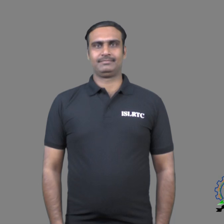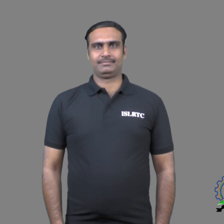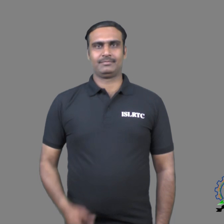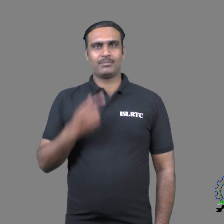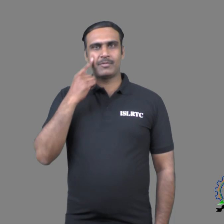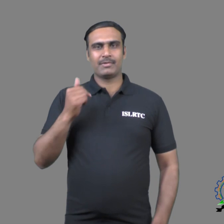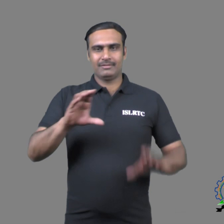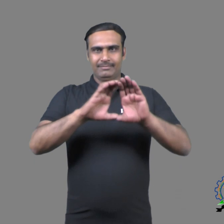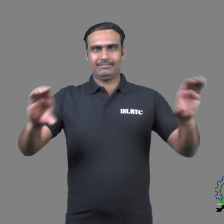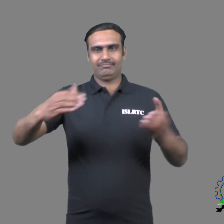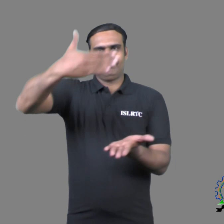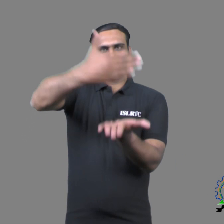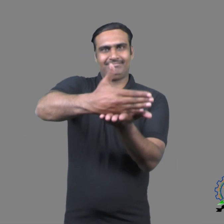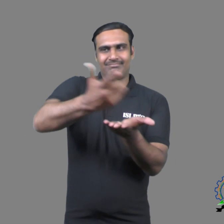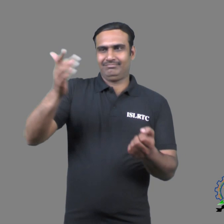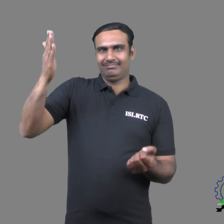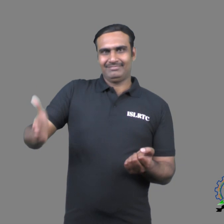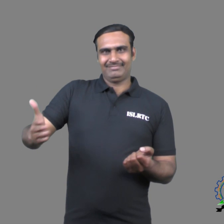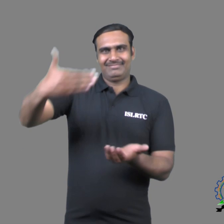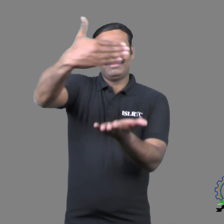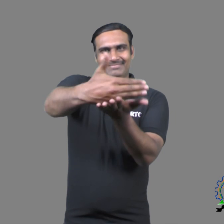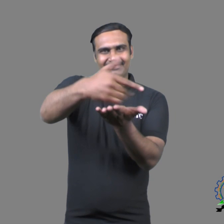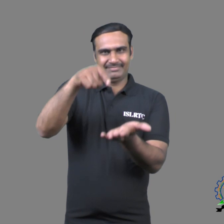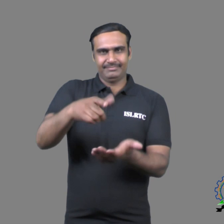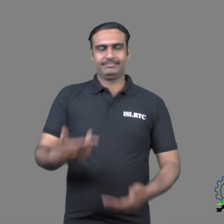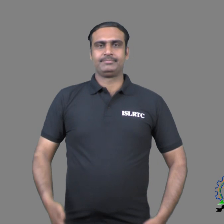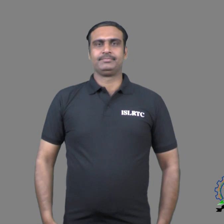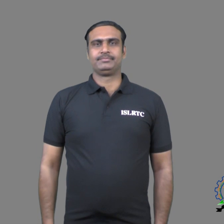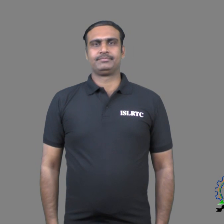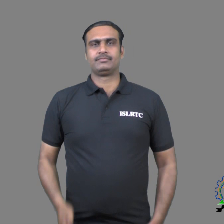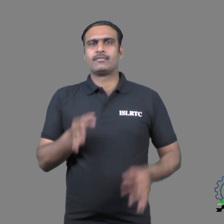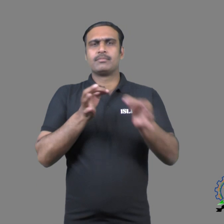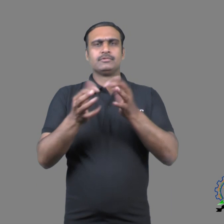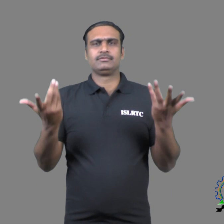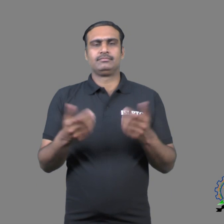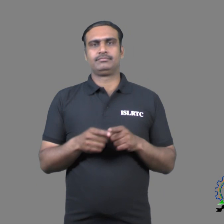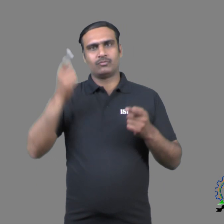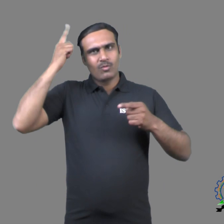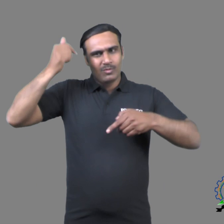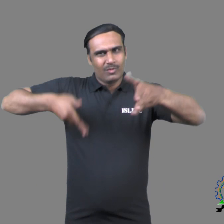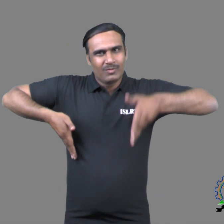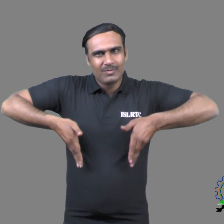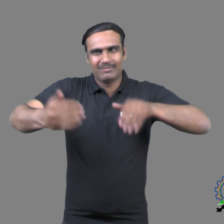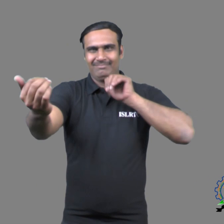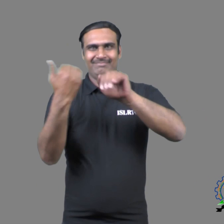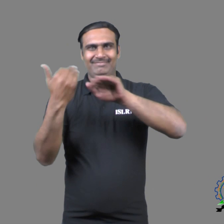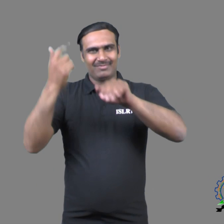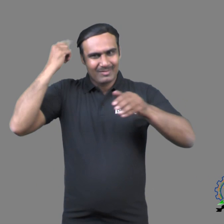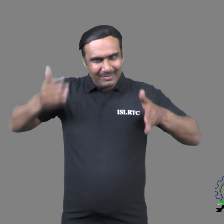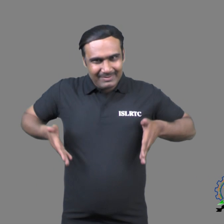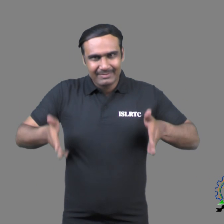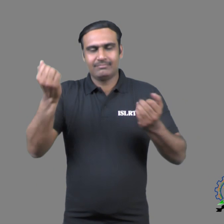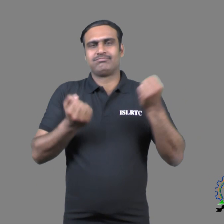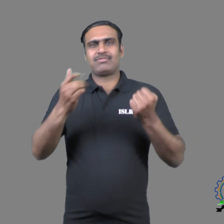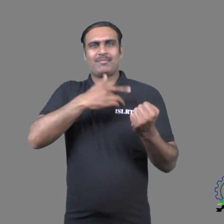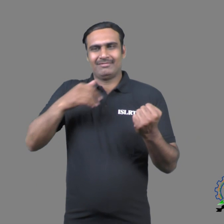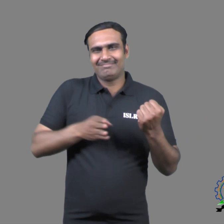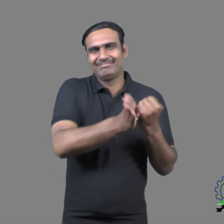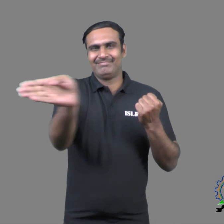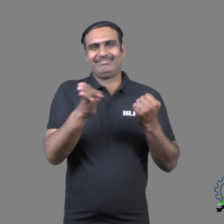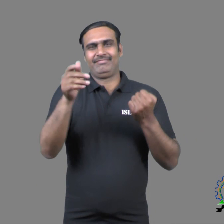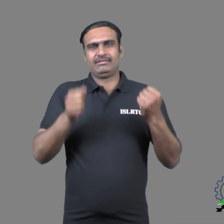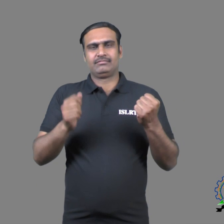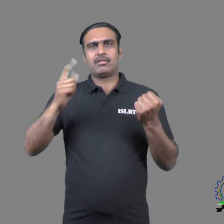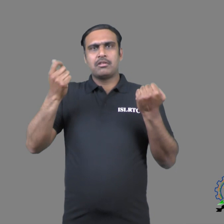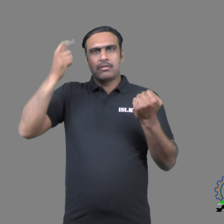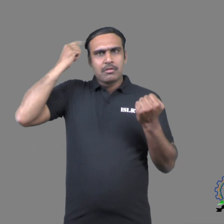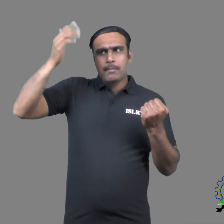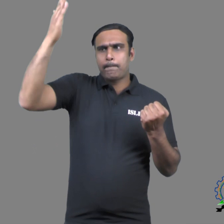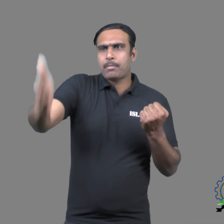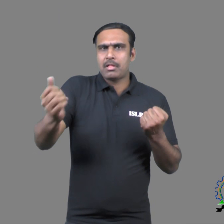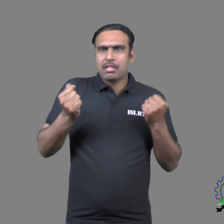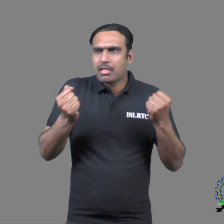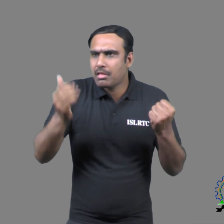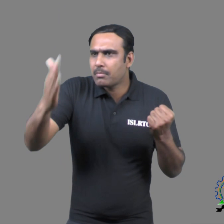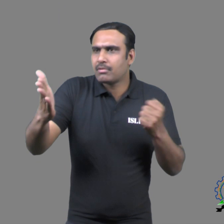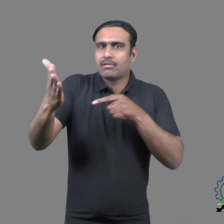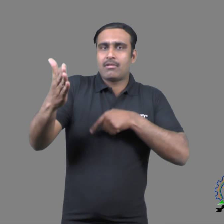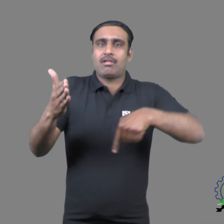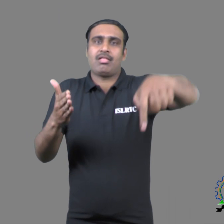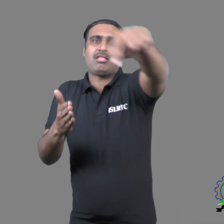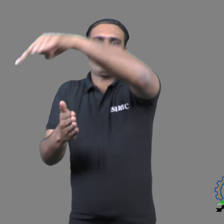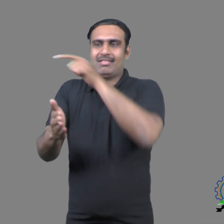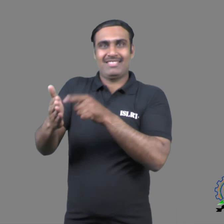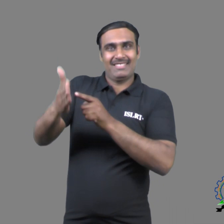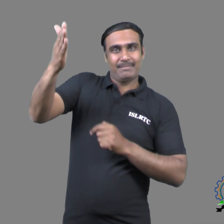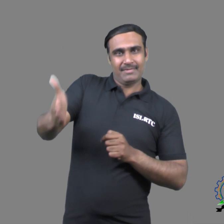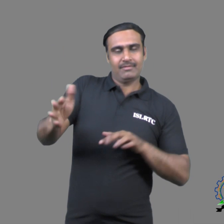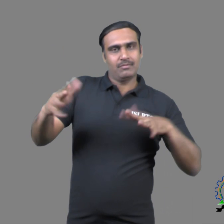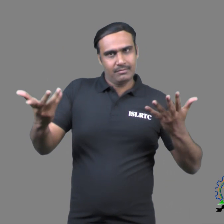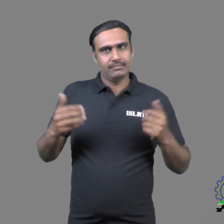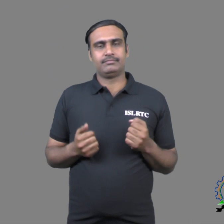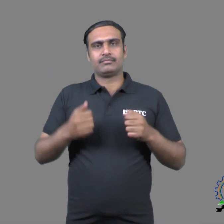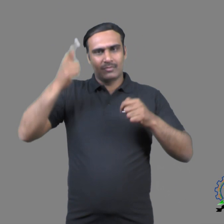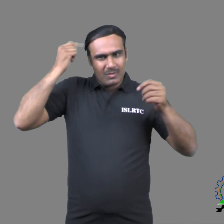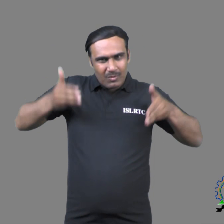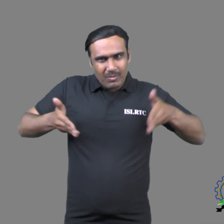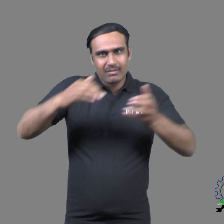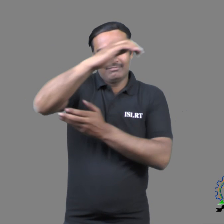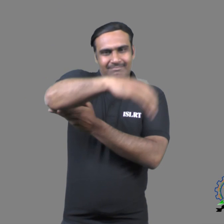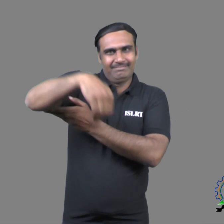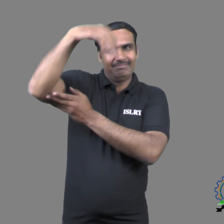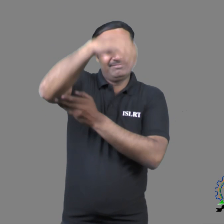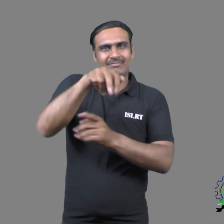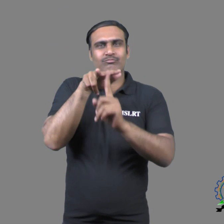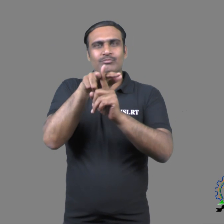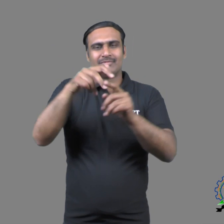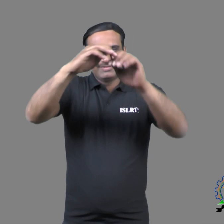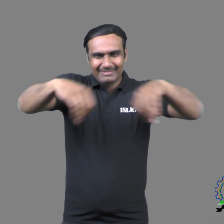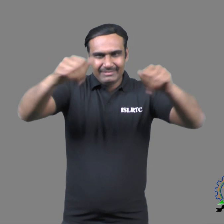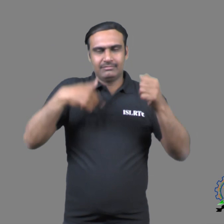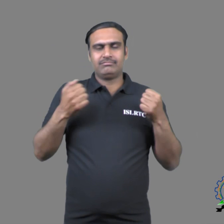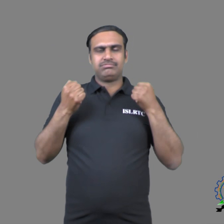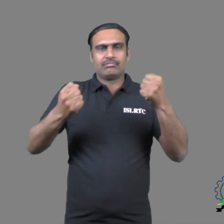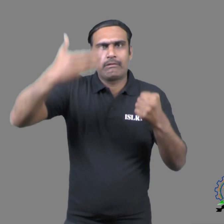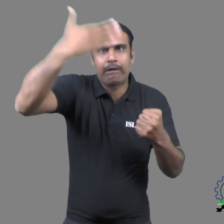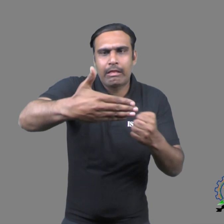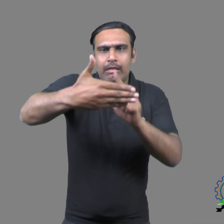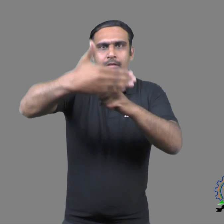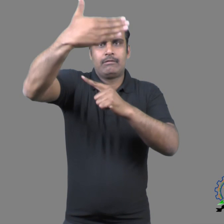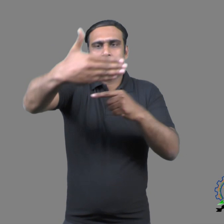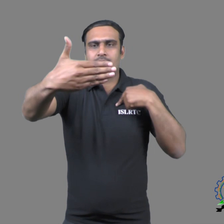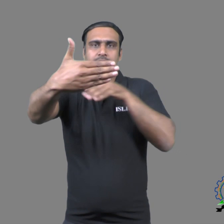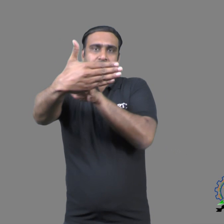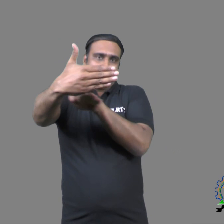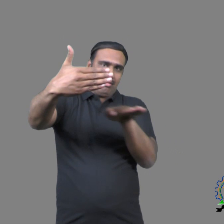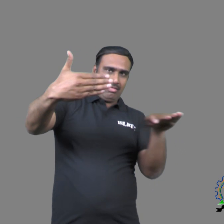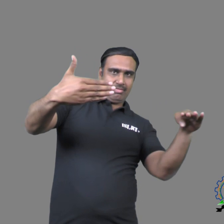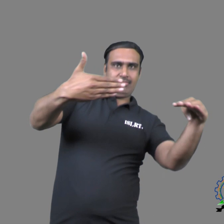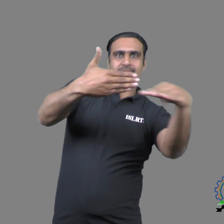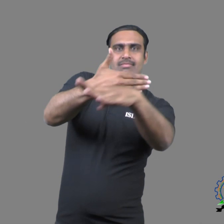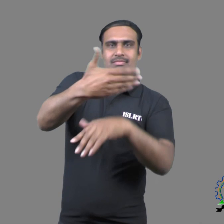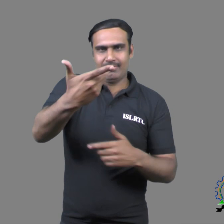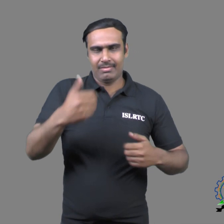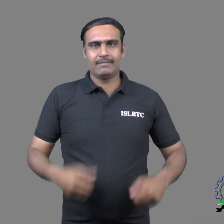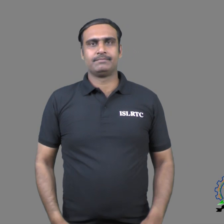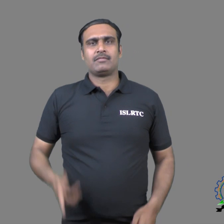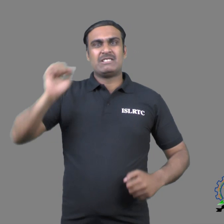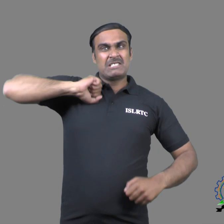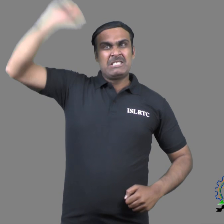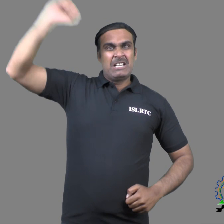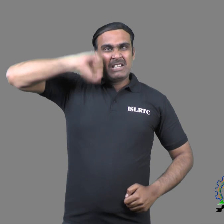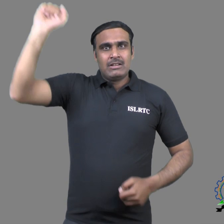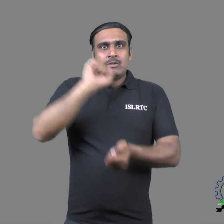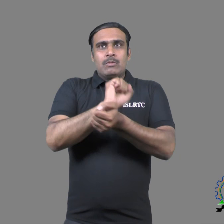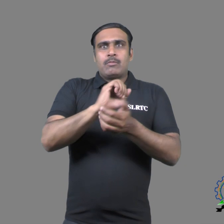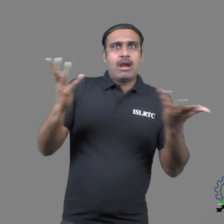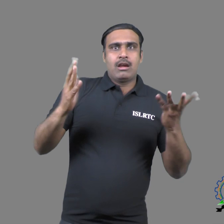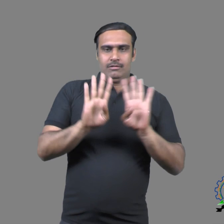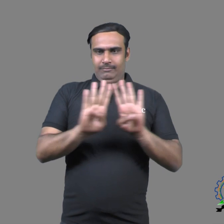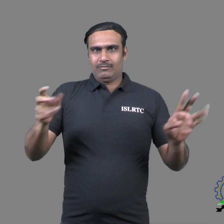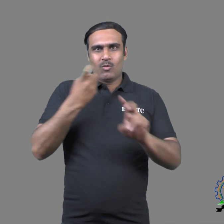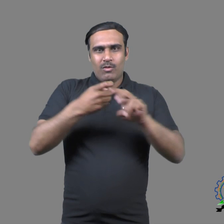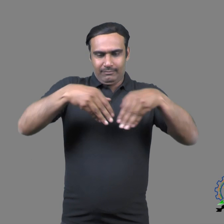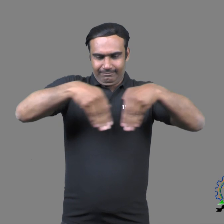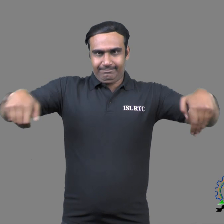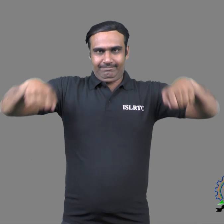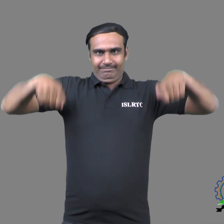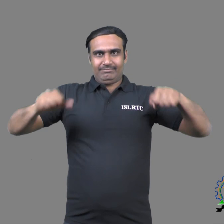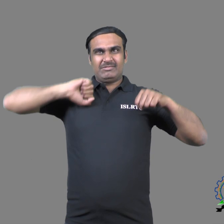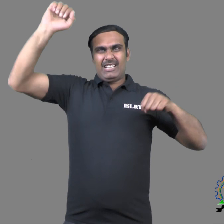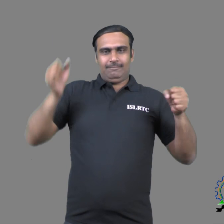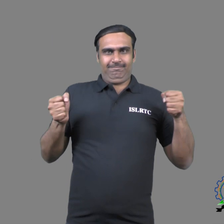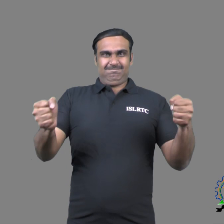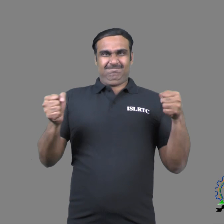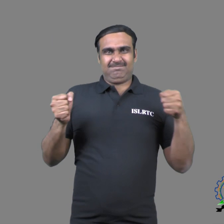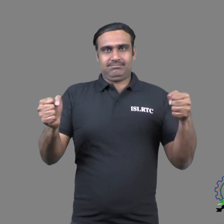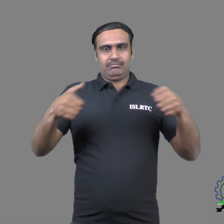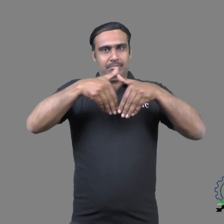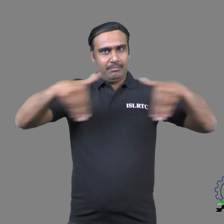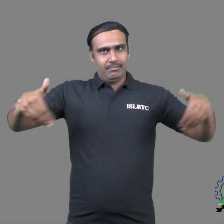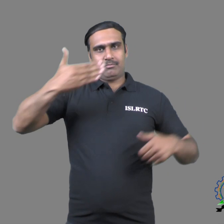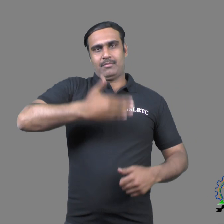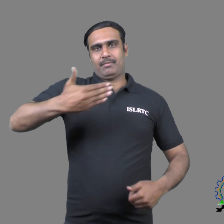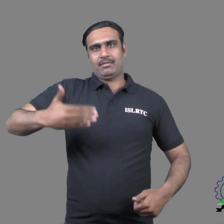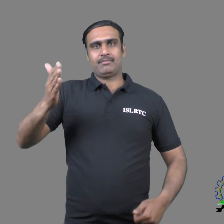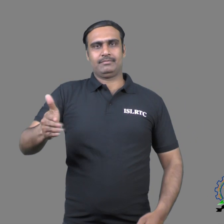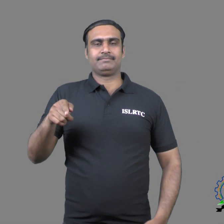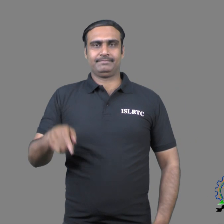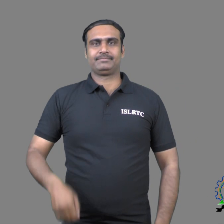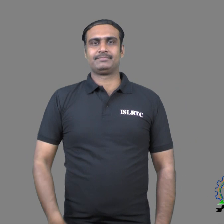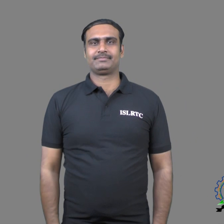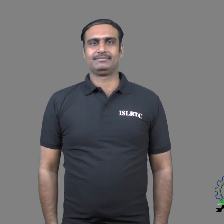Barricade Barrier